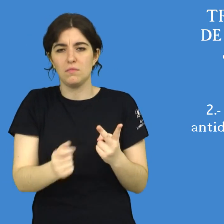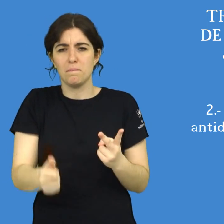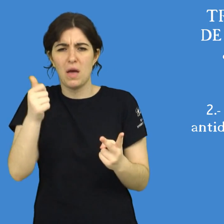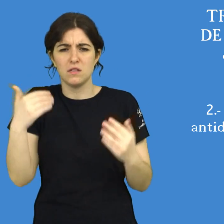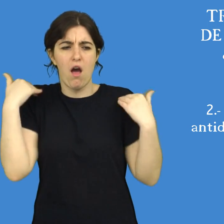más cantidad